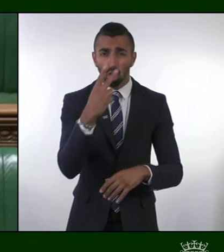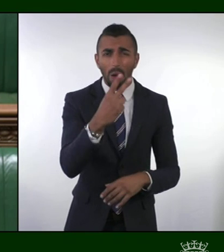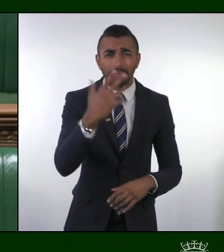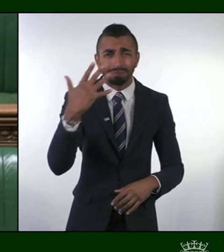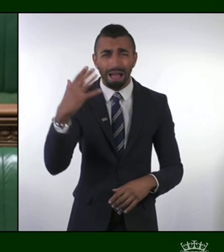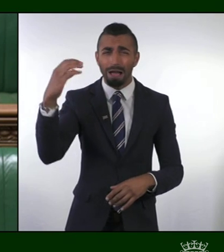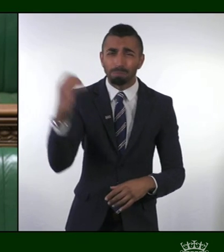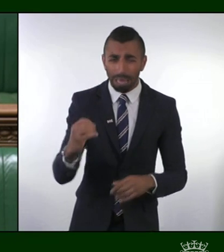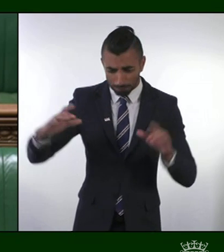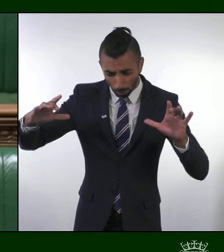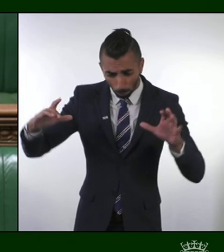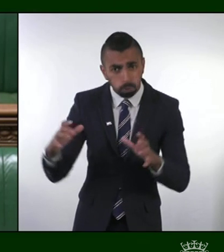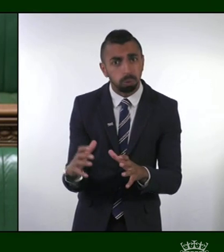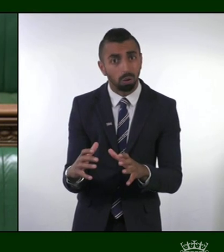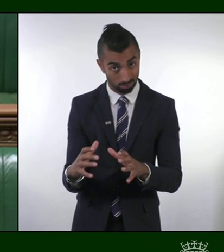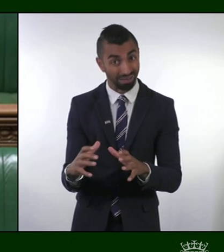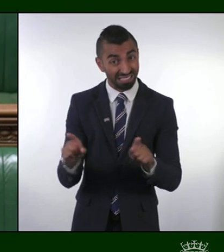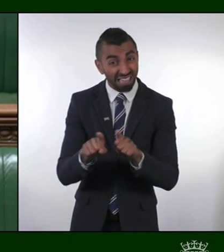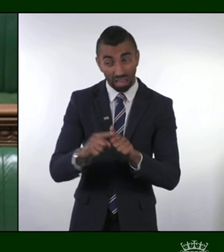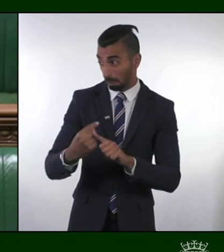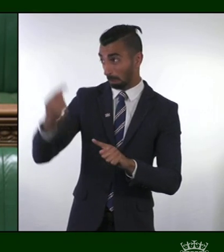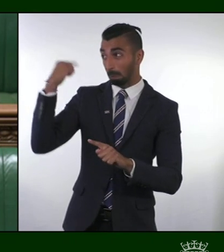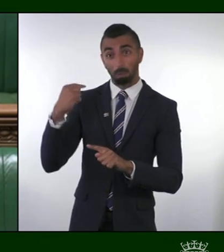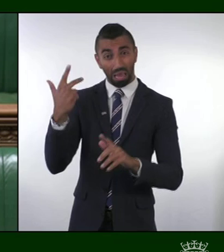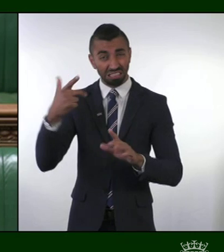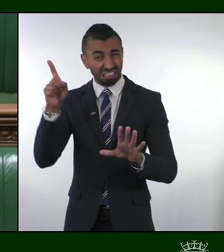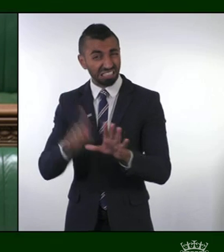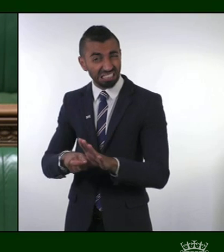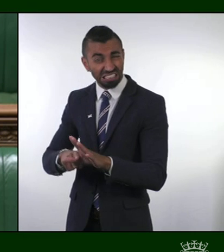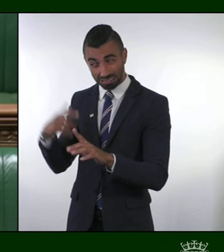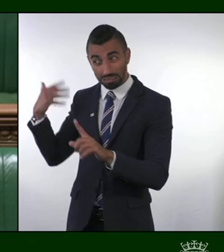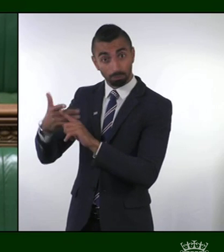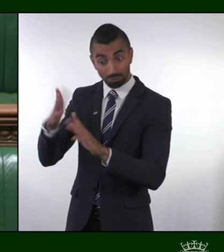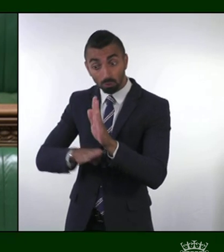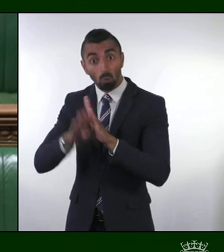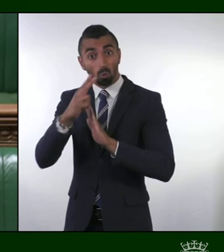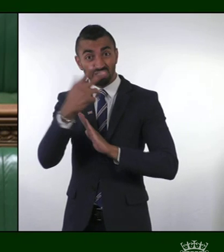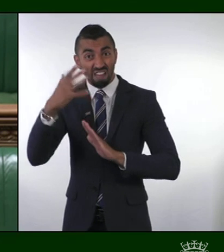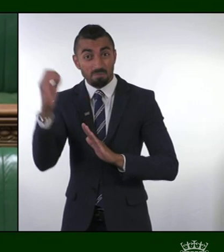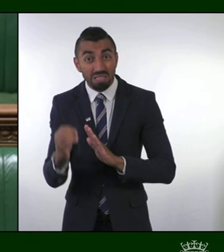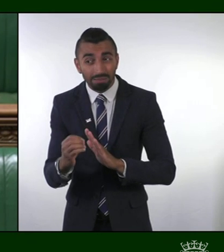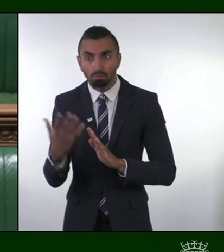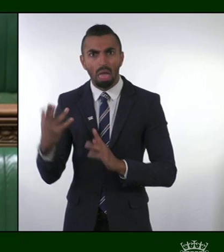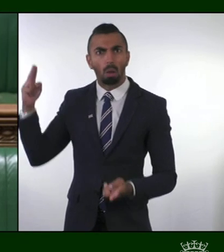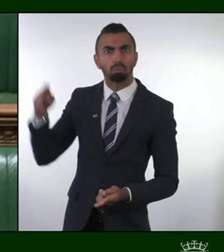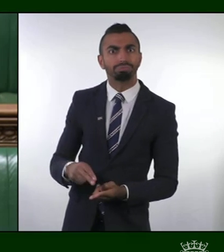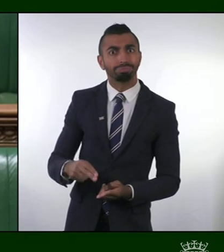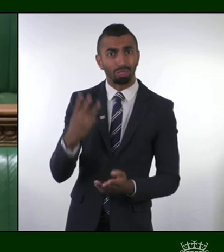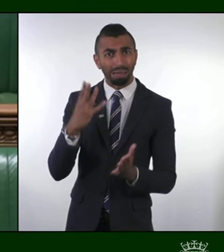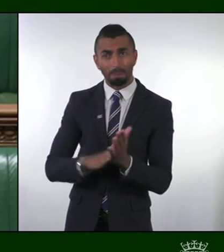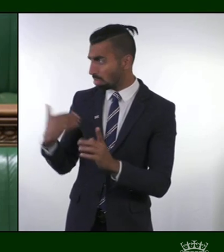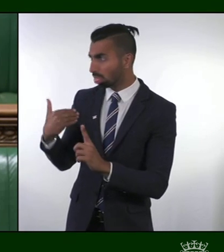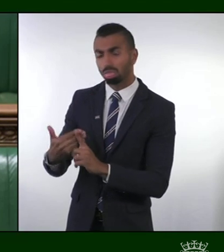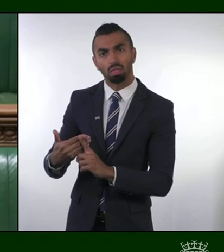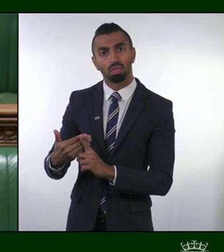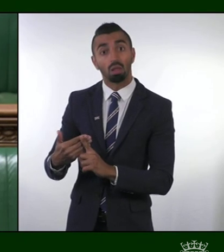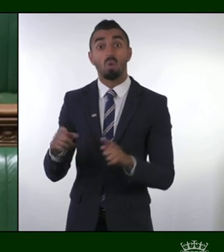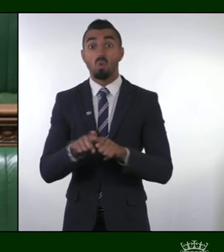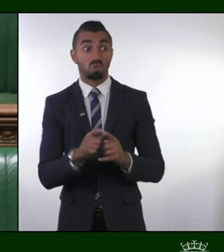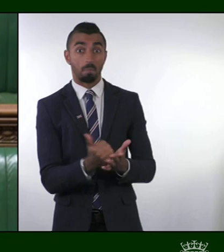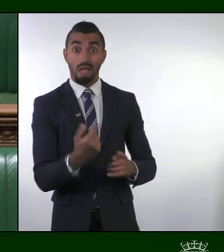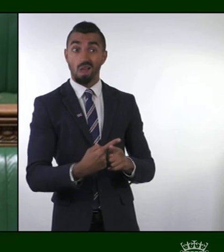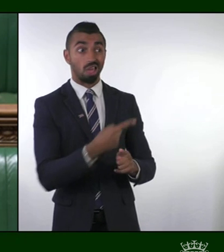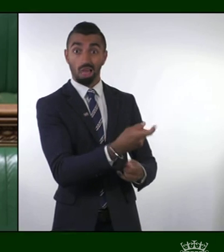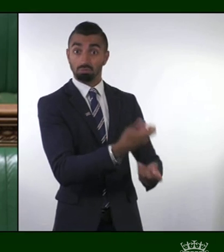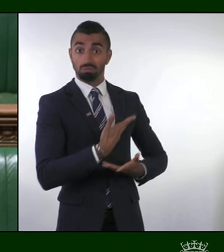And the independent Office for Budget Responsibility and Bank of England are both projecting significant job losses, the most urgent challenge we now face.